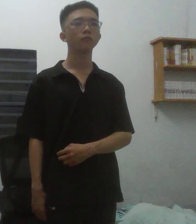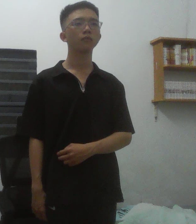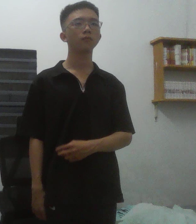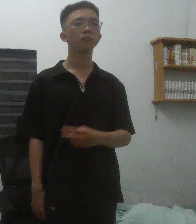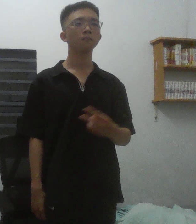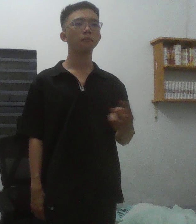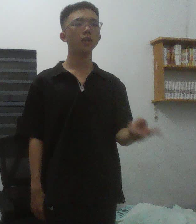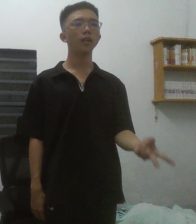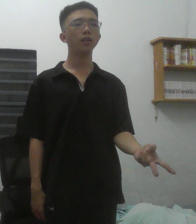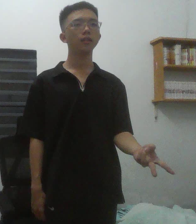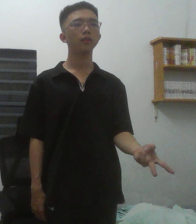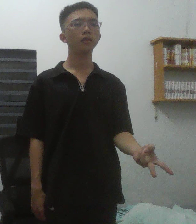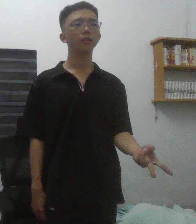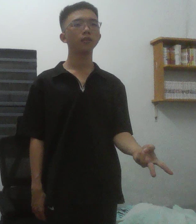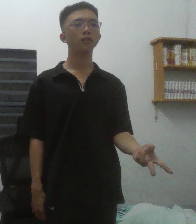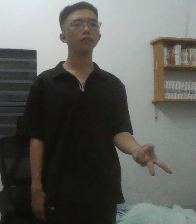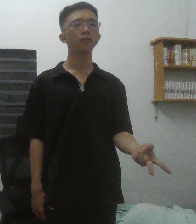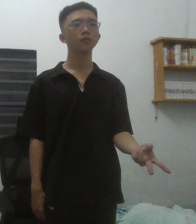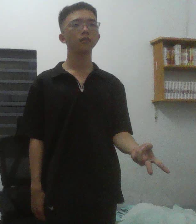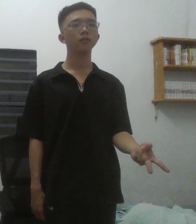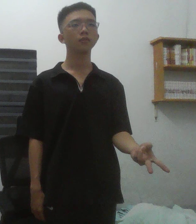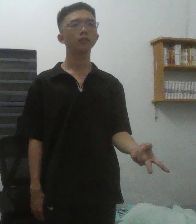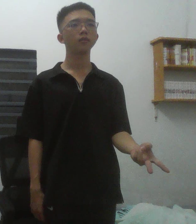it